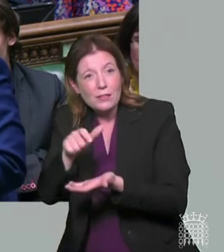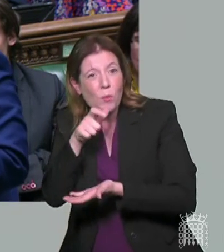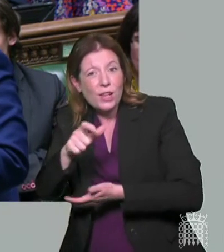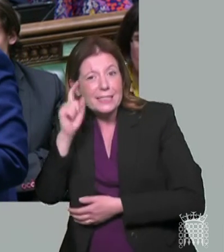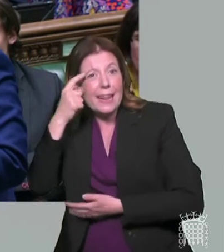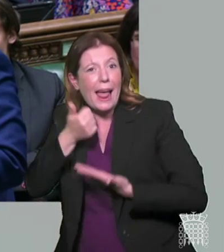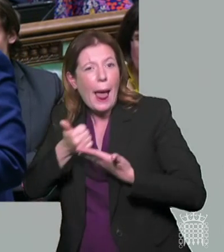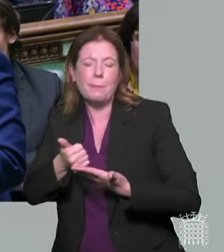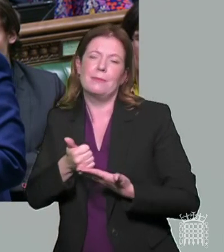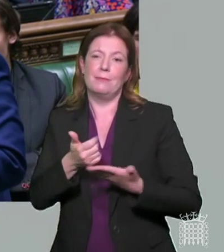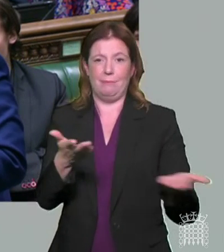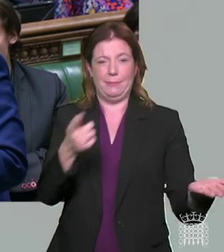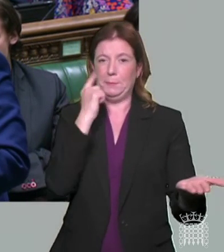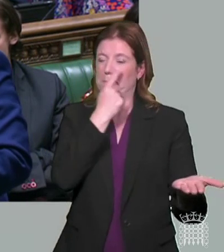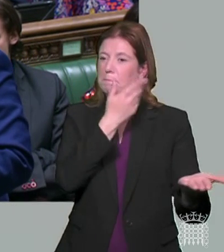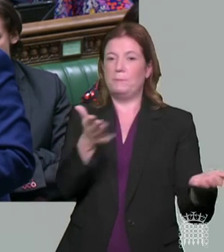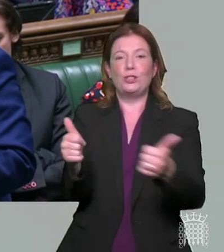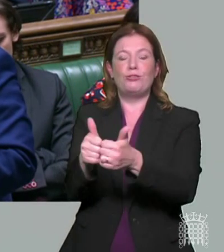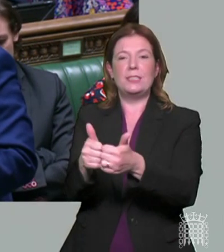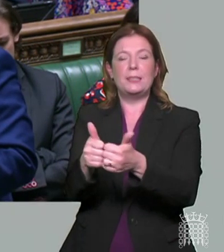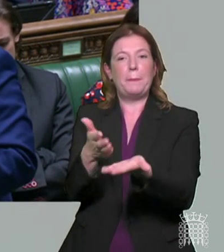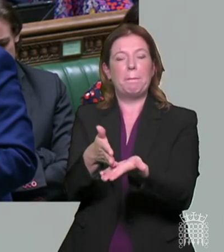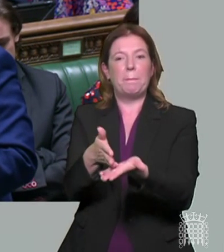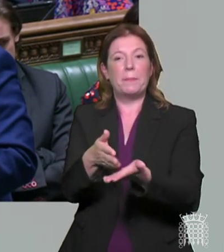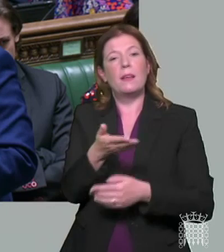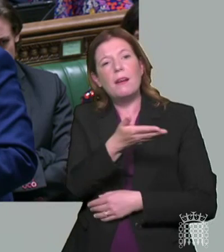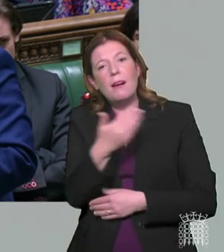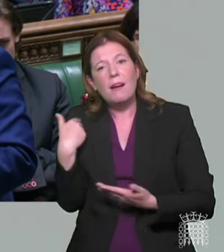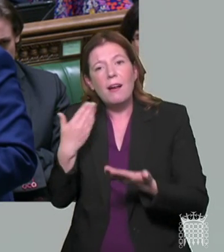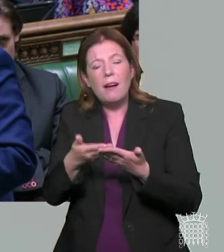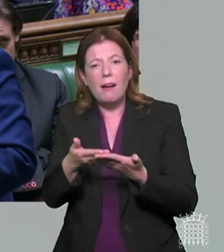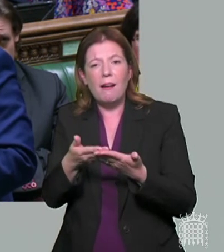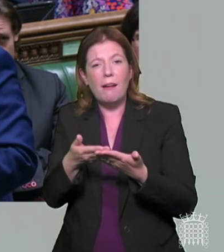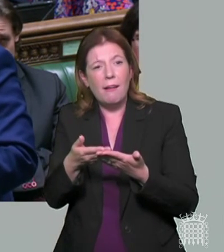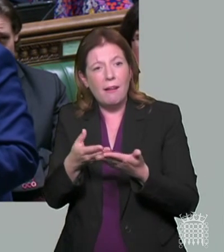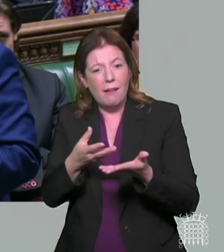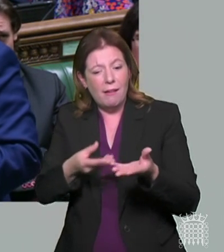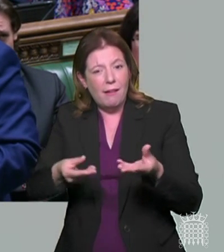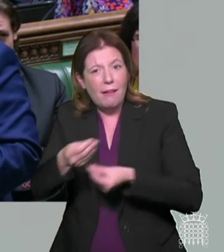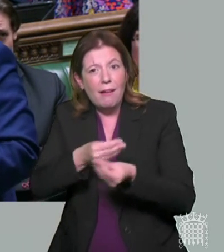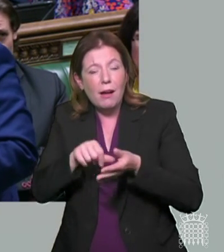The Tories’ only response to this cost of living crisis has been insults and inaction.